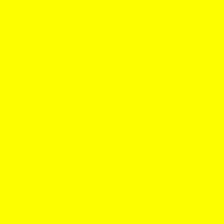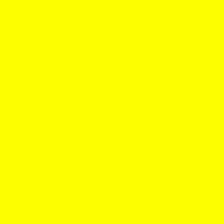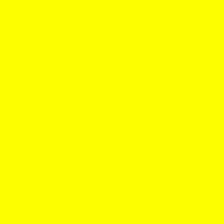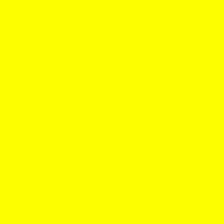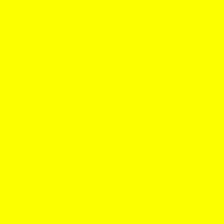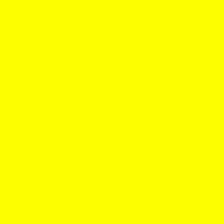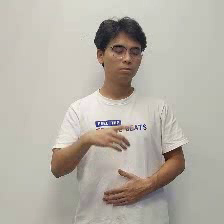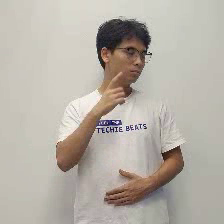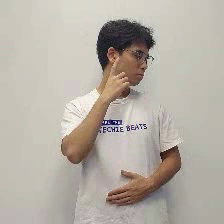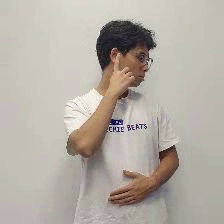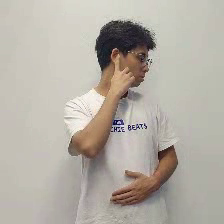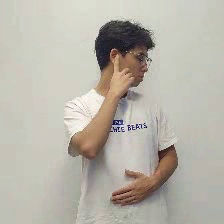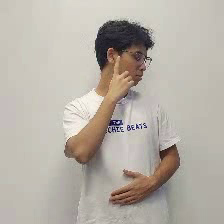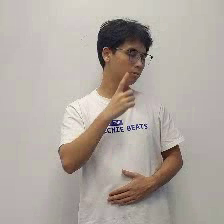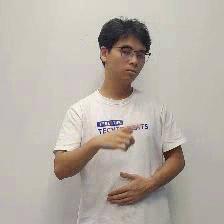Nghe